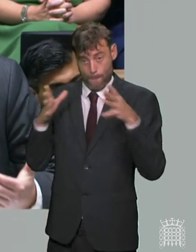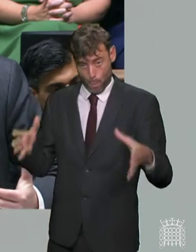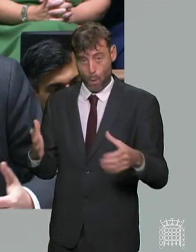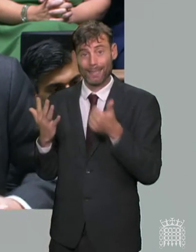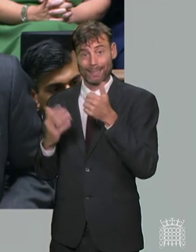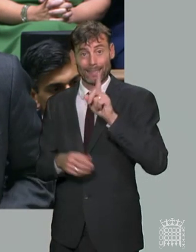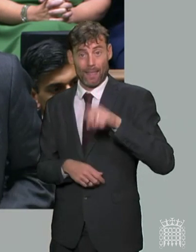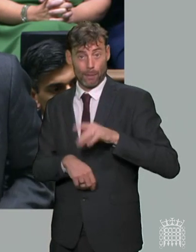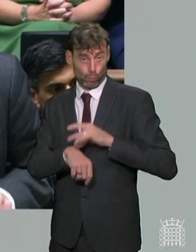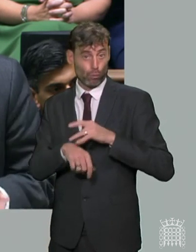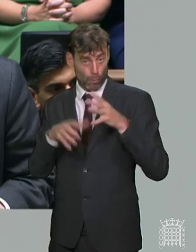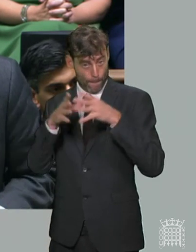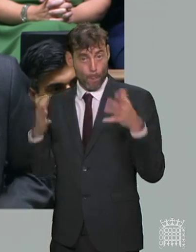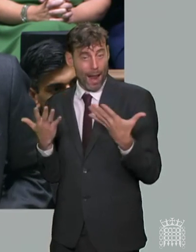Pathologists and radiologists.